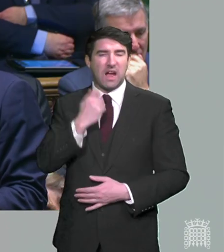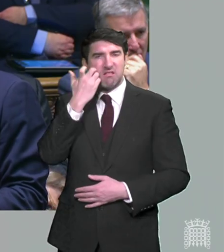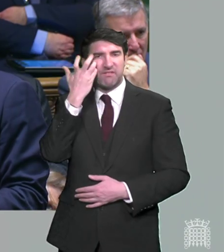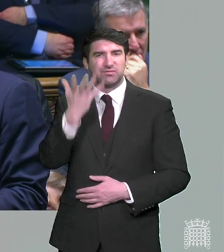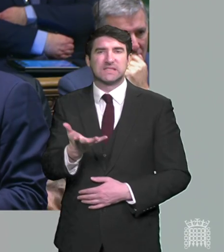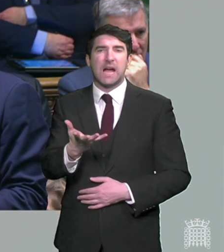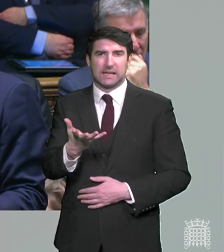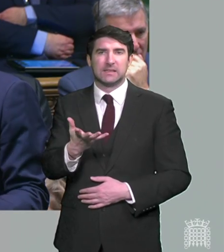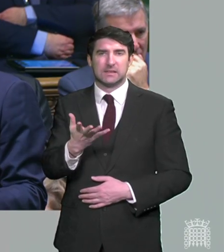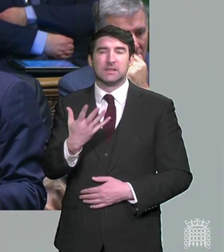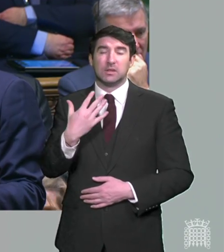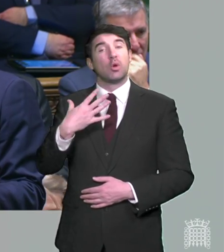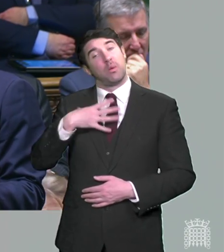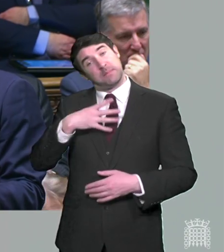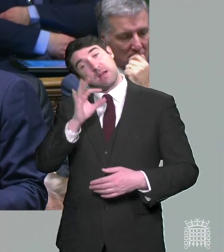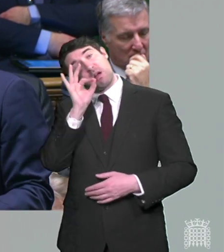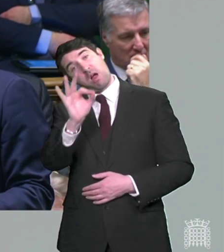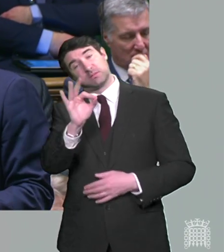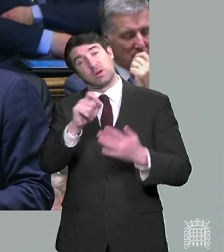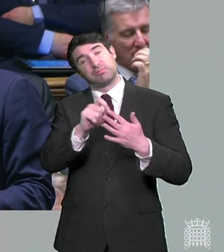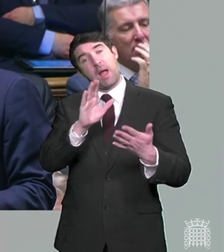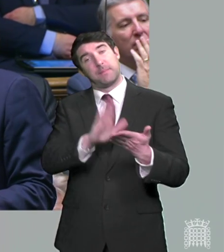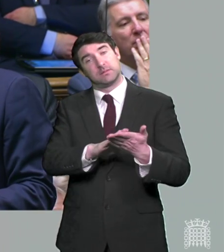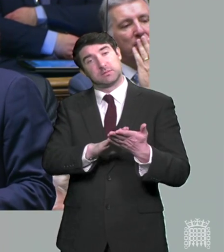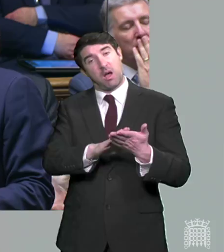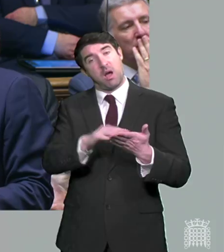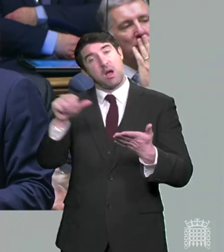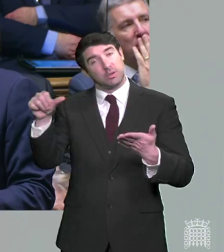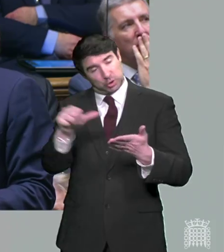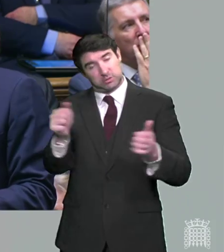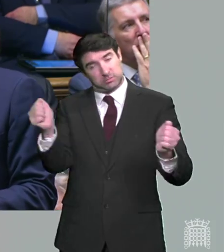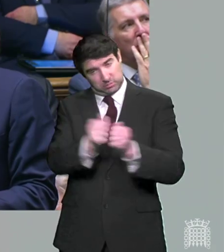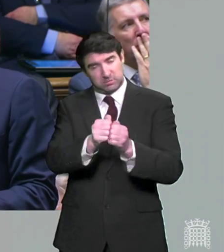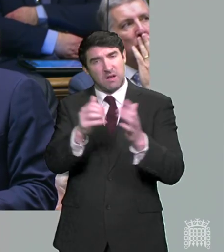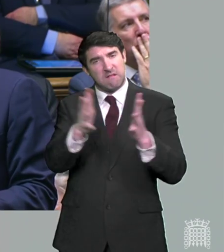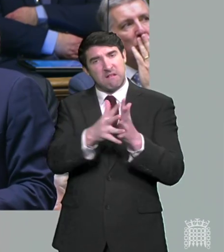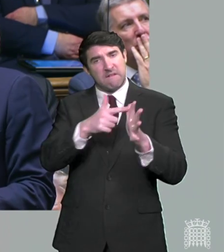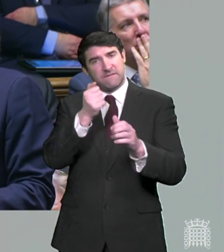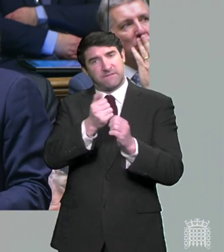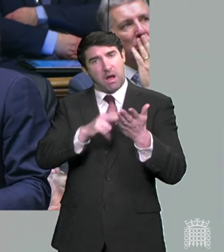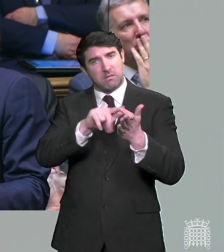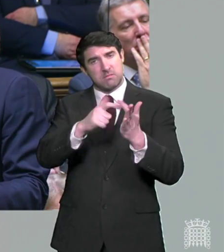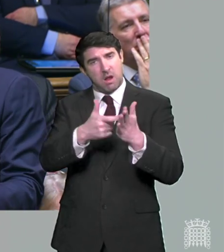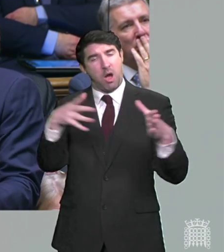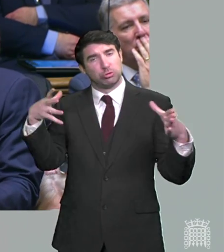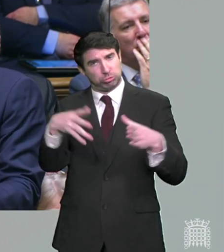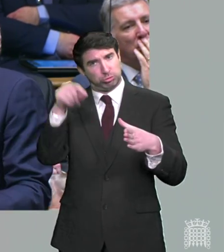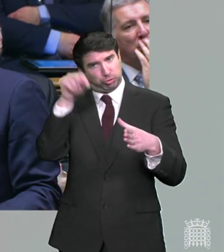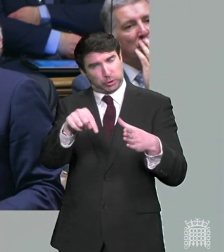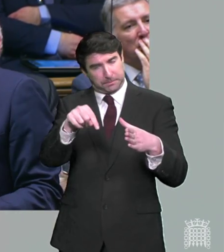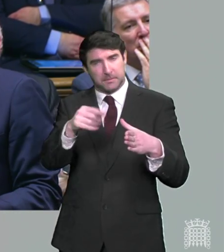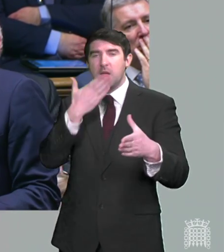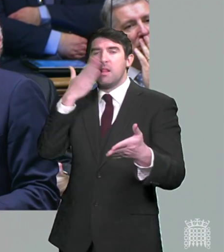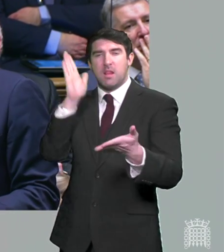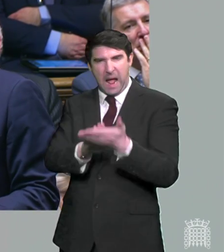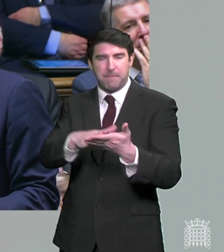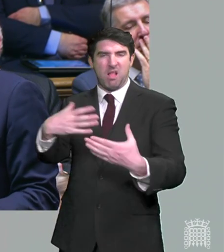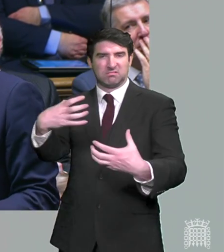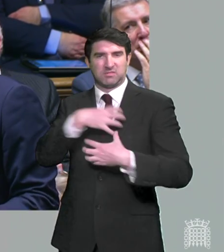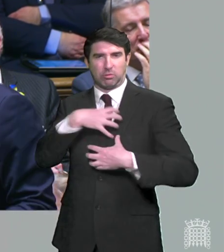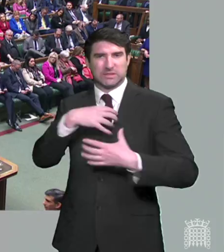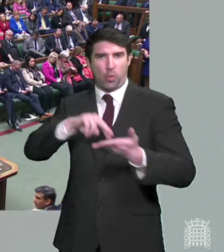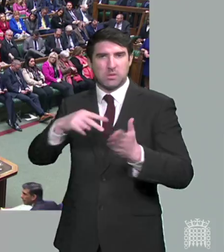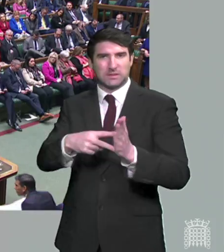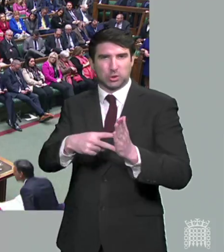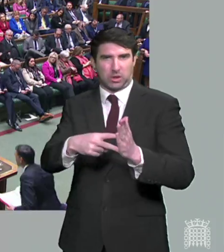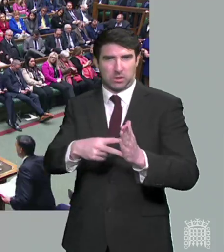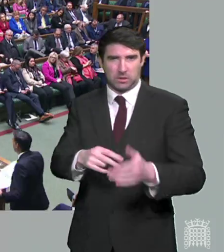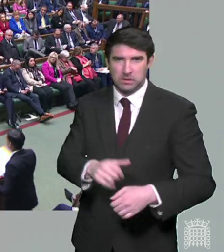On this symbolic day, will the Prime Minister finally commit to proscribing the Wagner Group, which would be a crucial part of treating Russia as the rogue state it is?